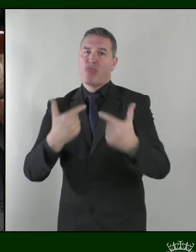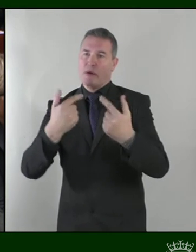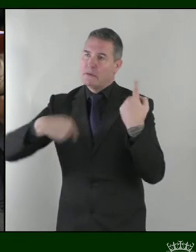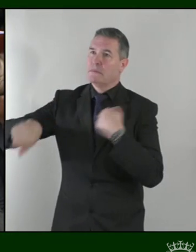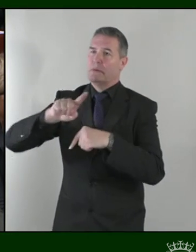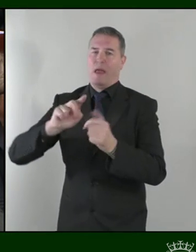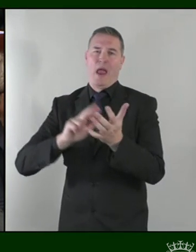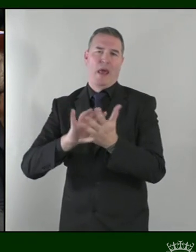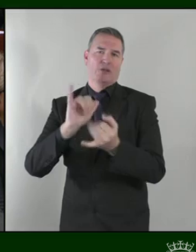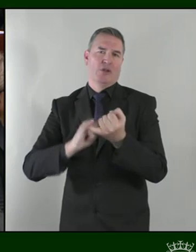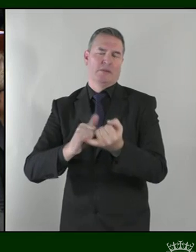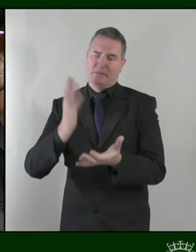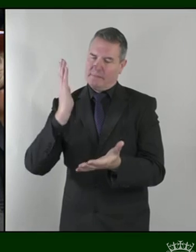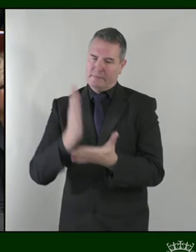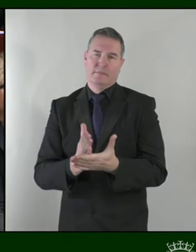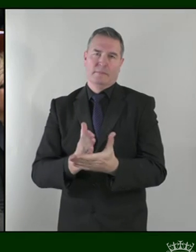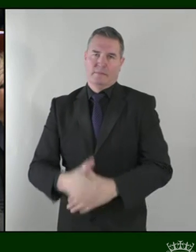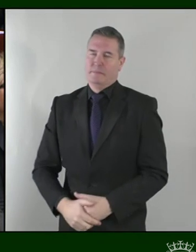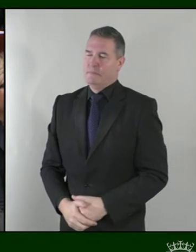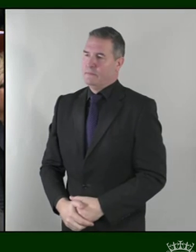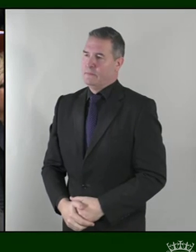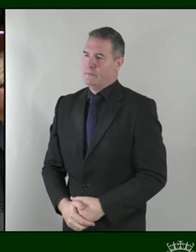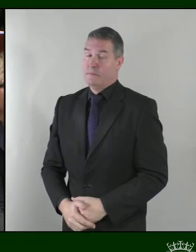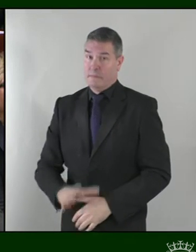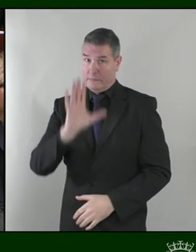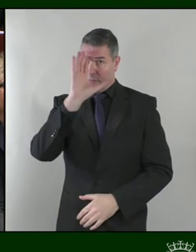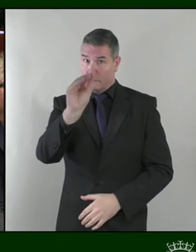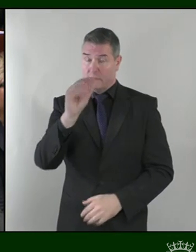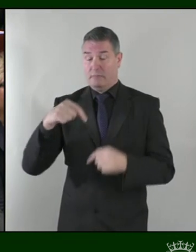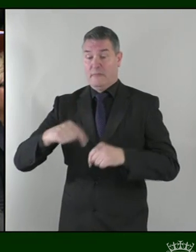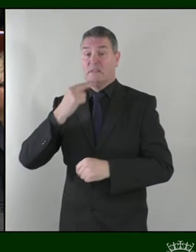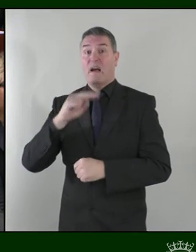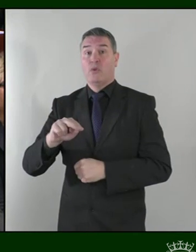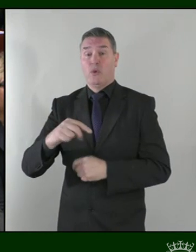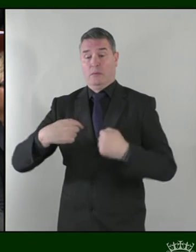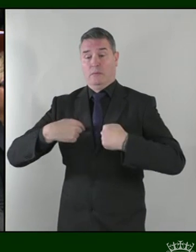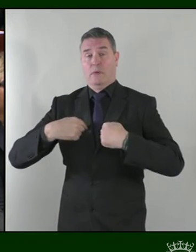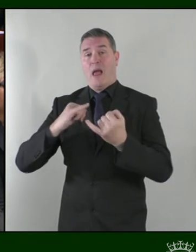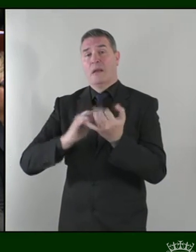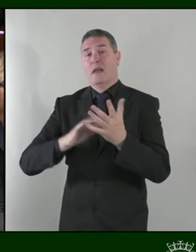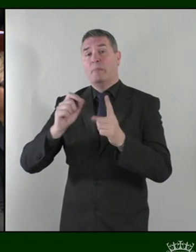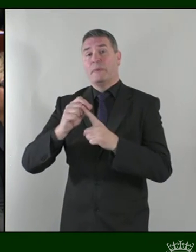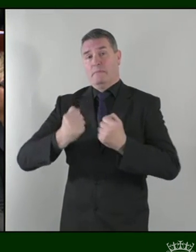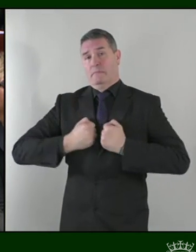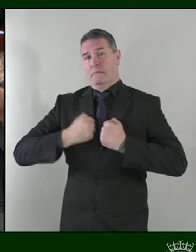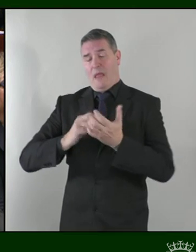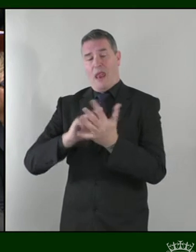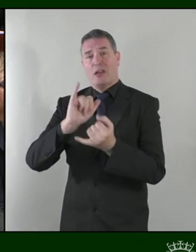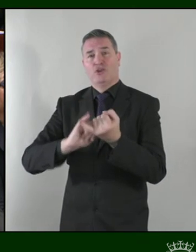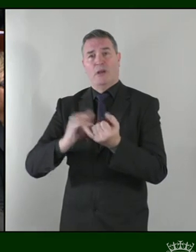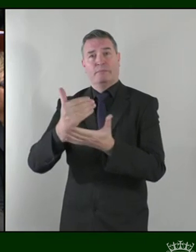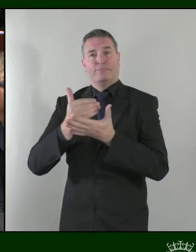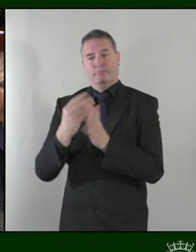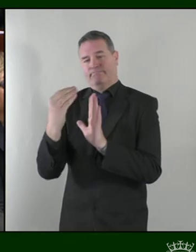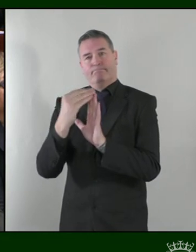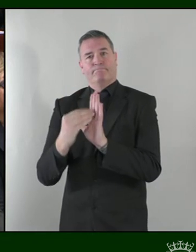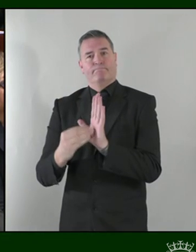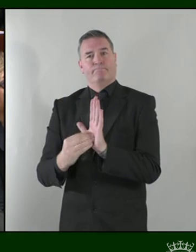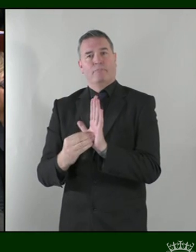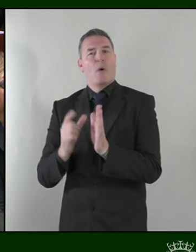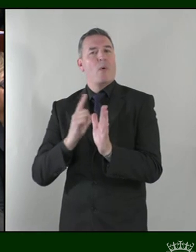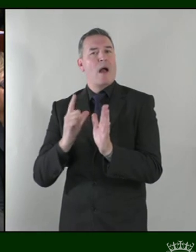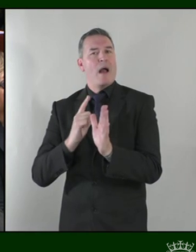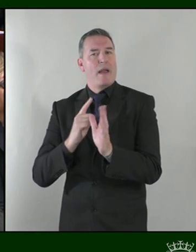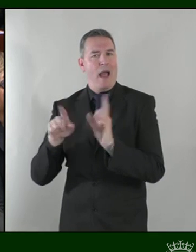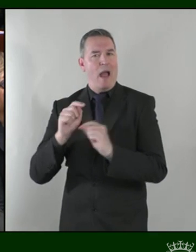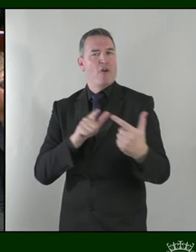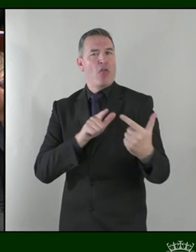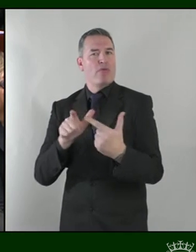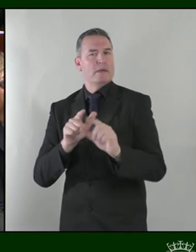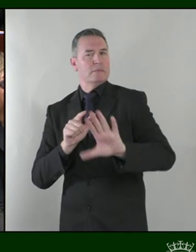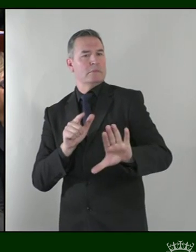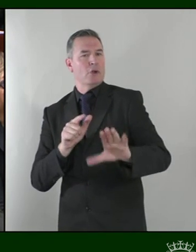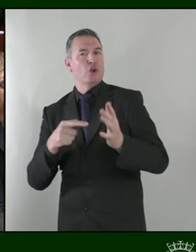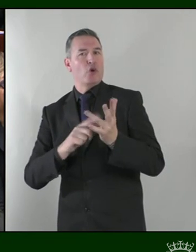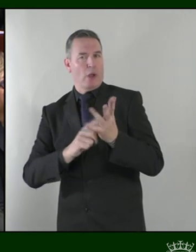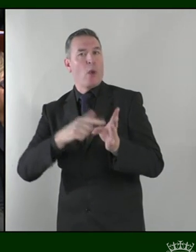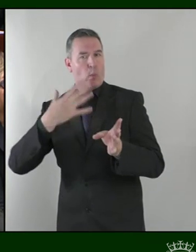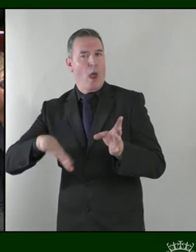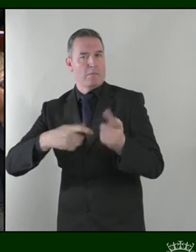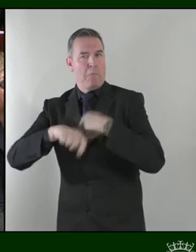This afternoon the SNP will present our NHS protection Bill to remove the very real threat of Tory privatisation.